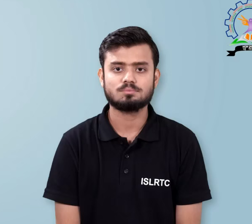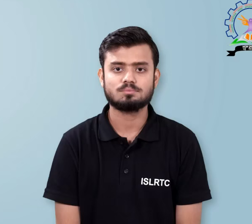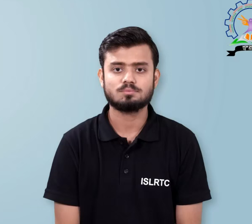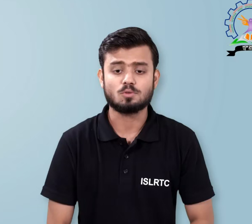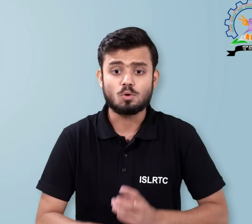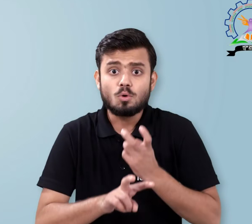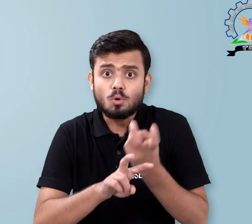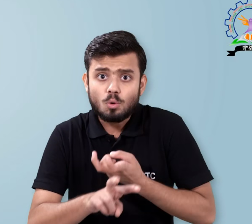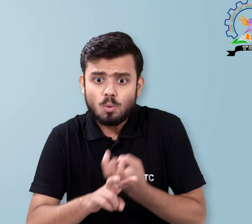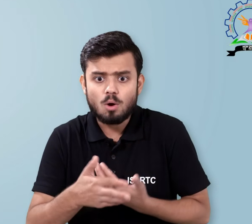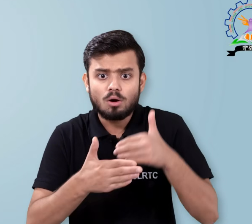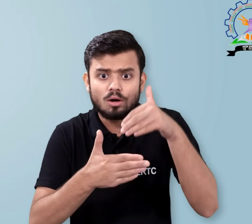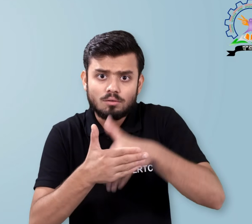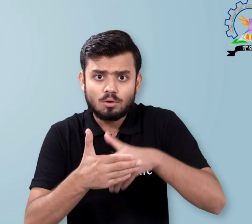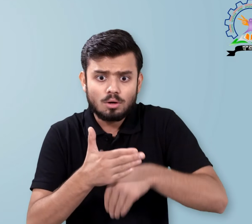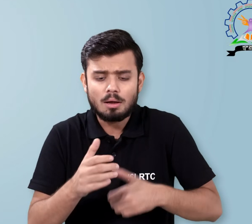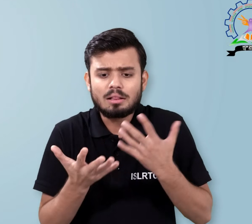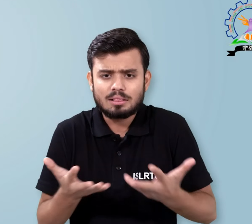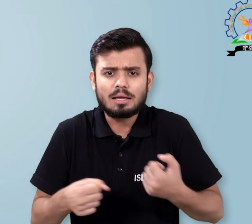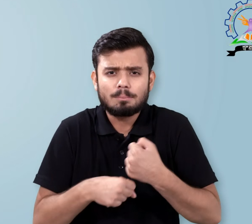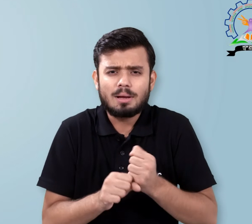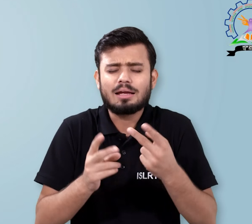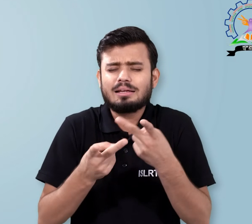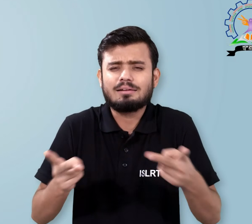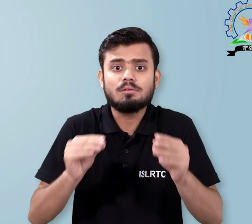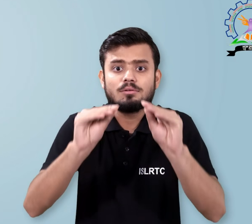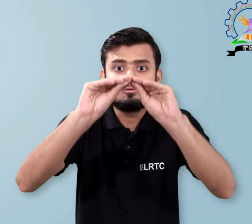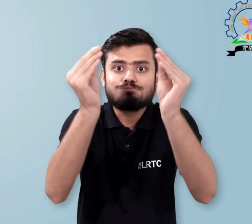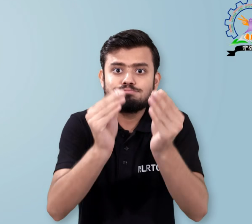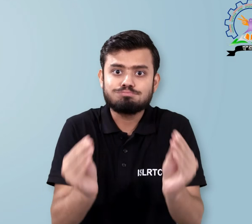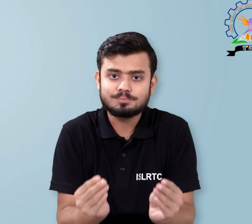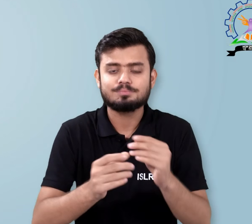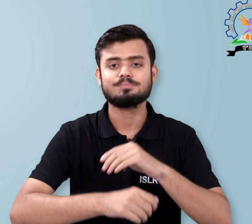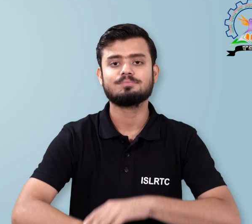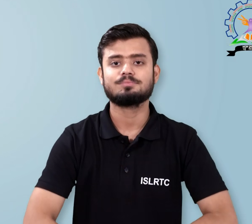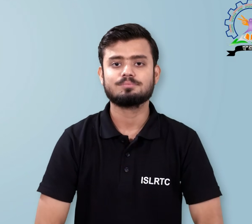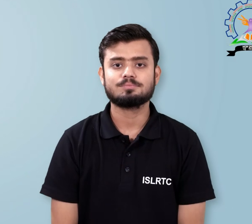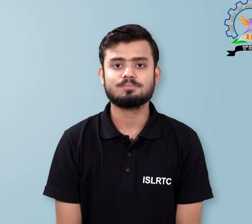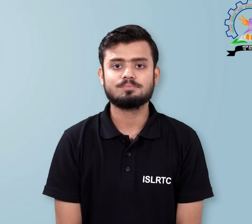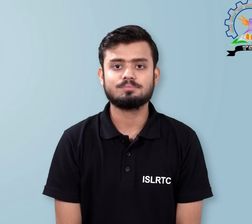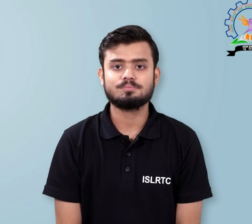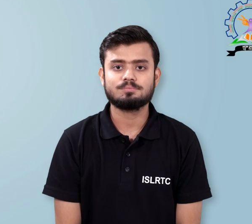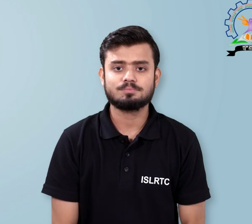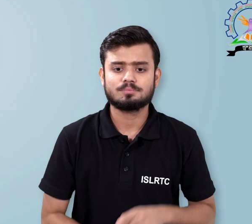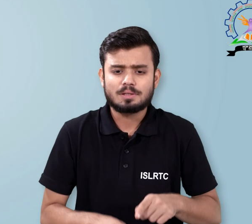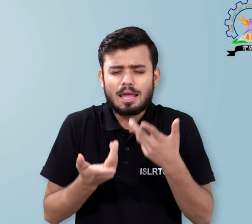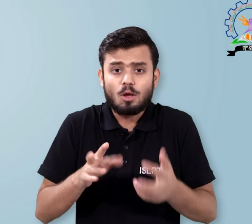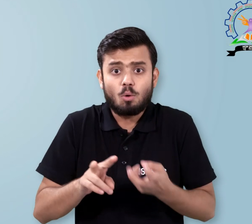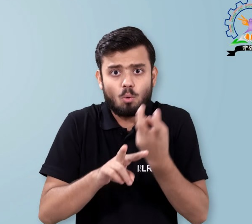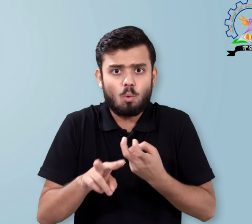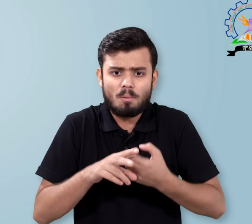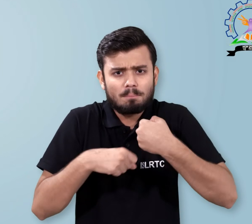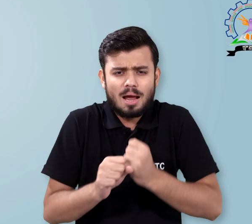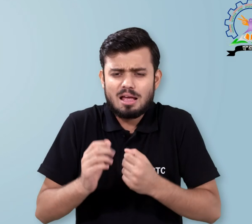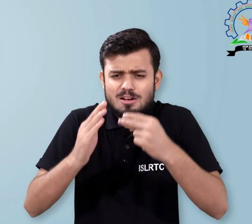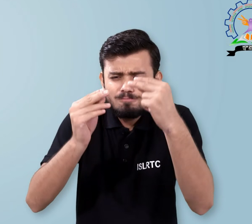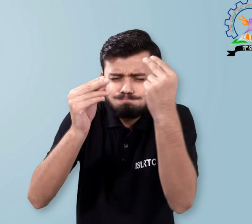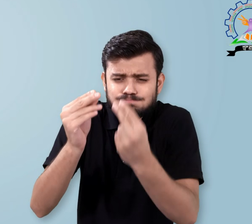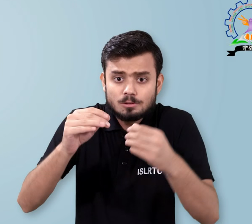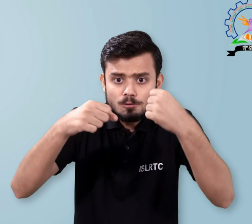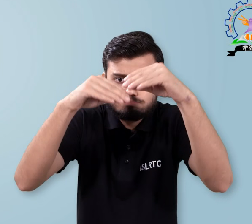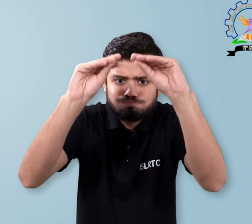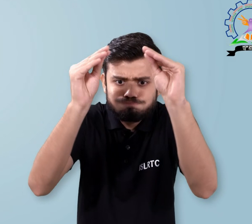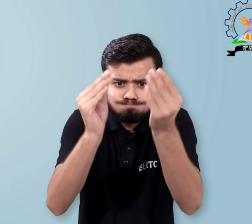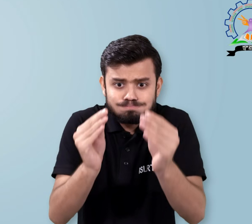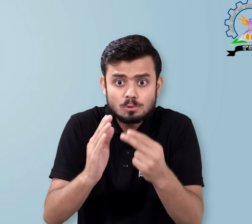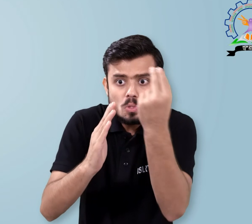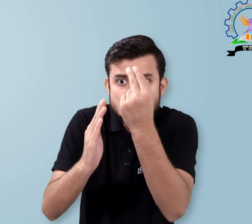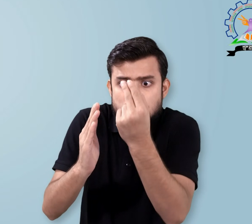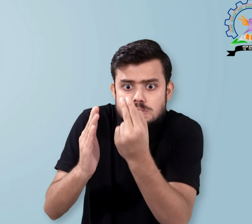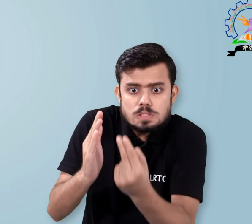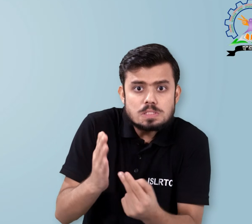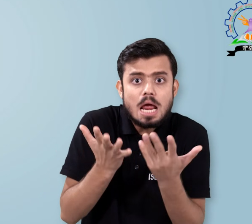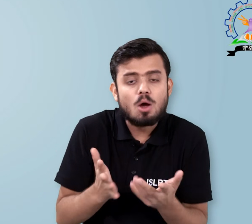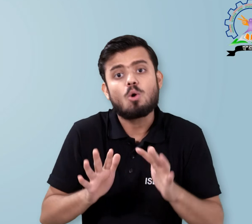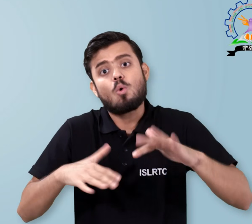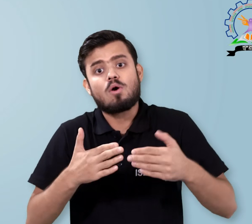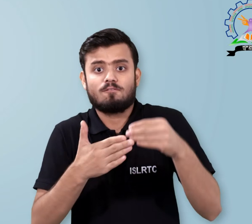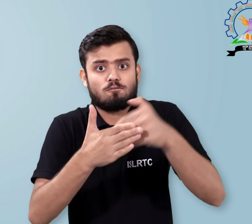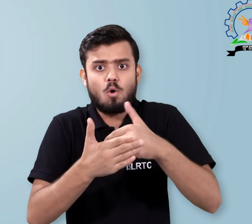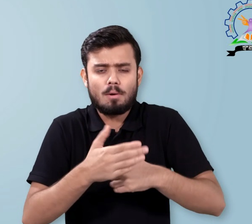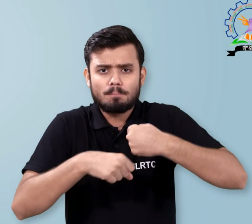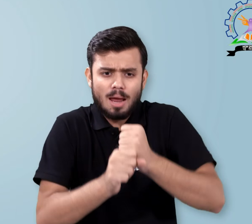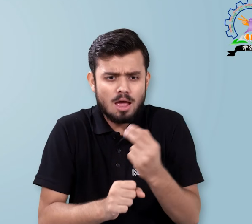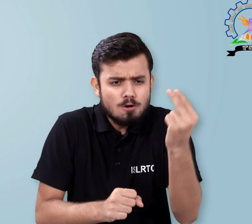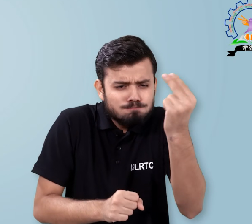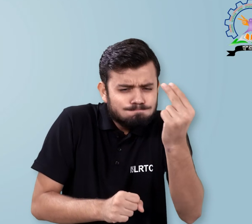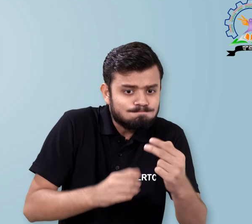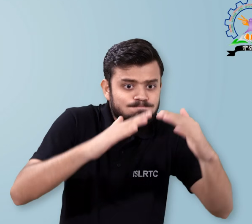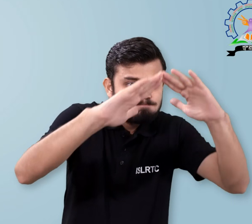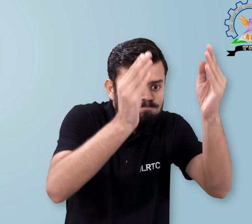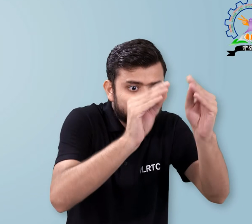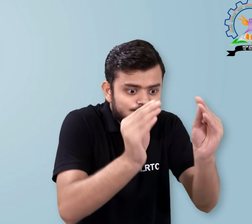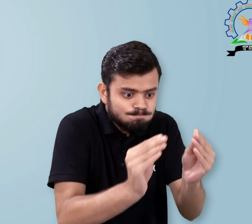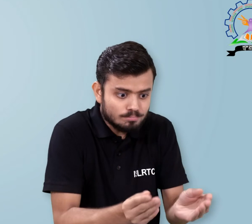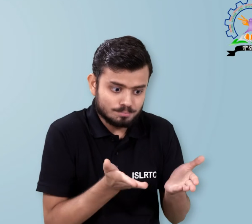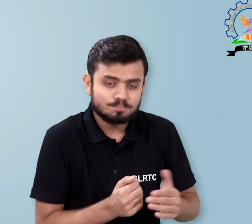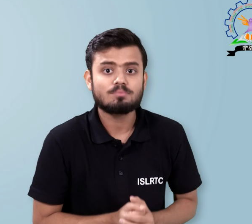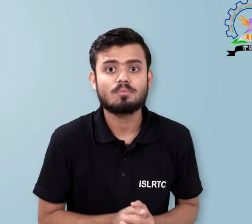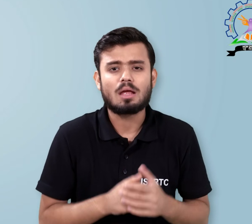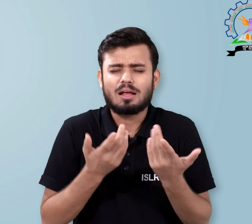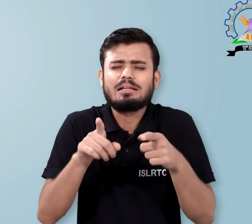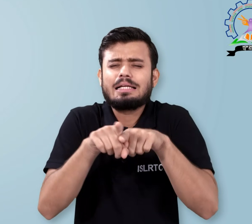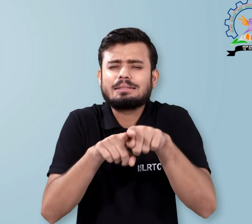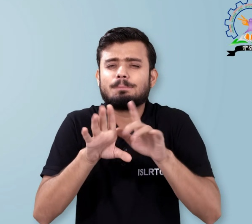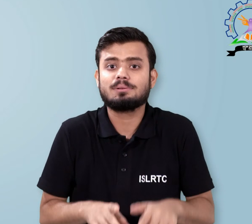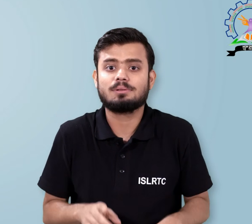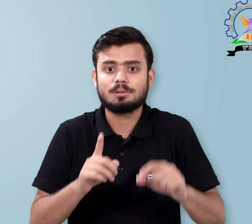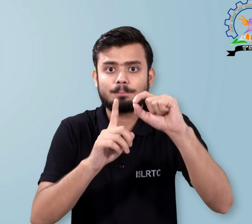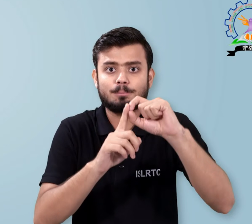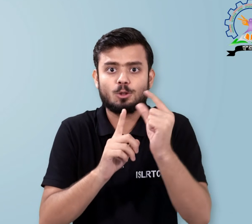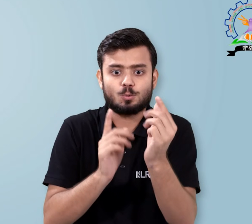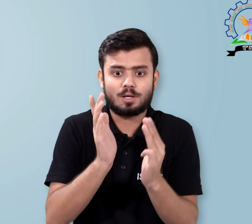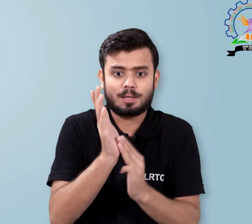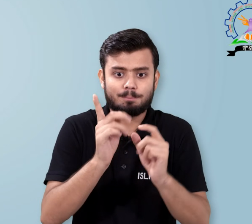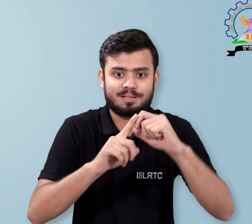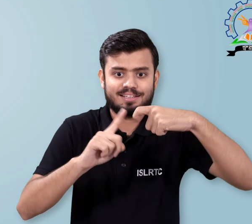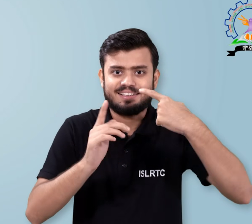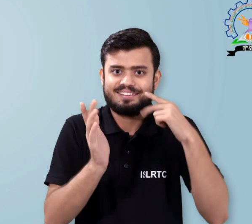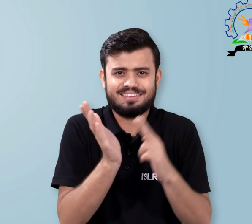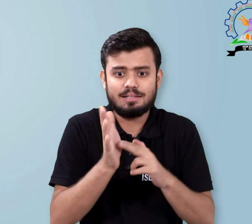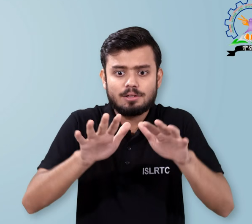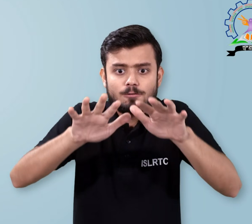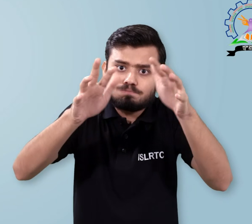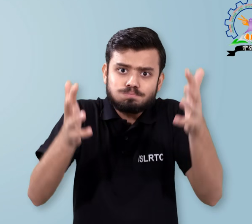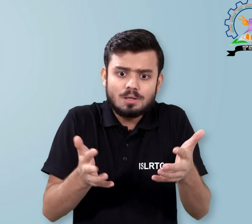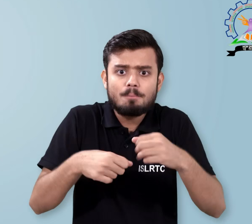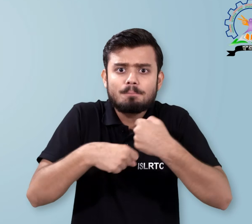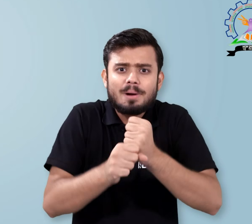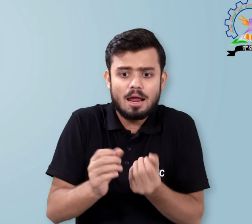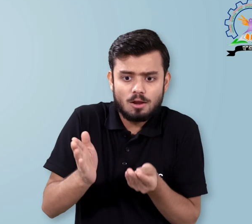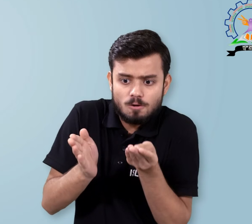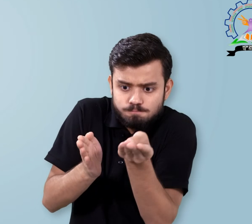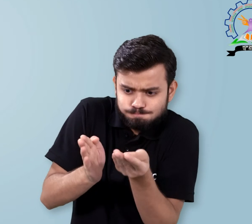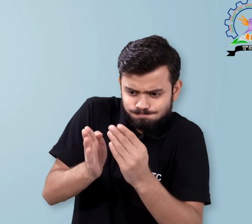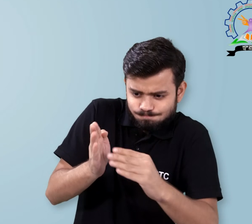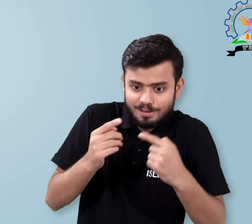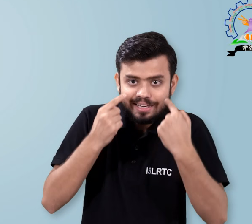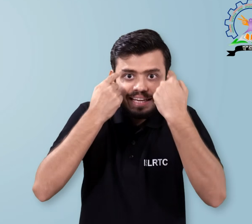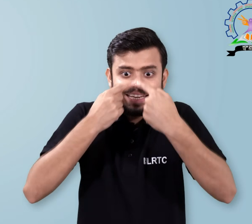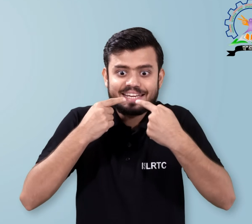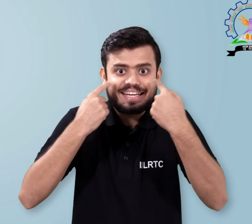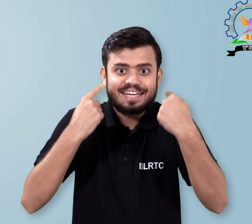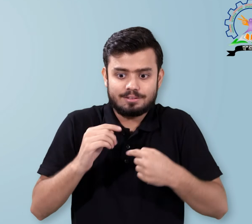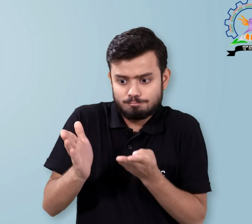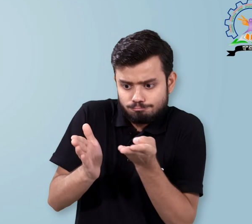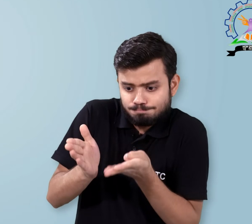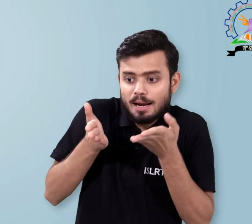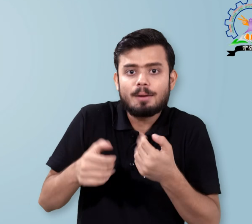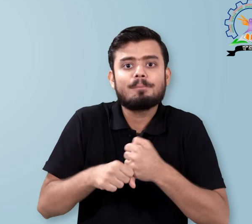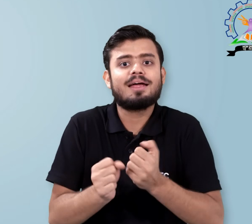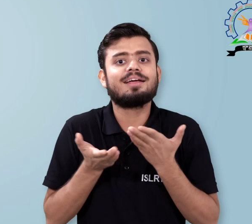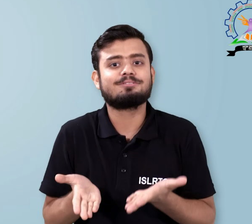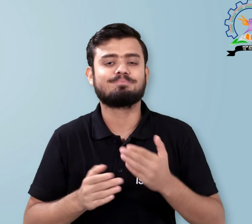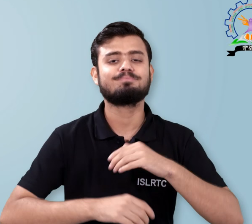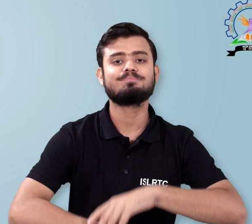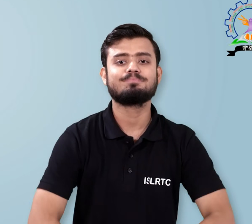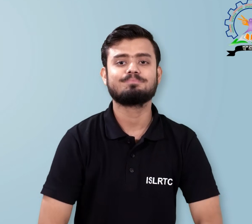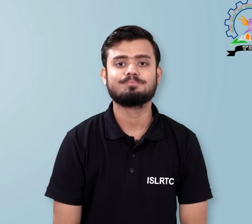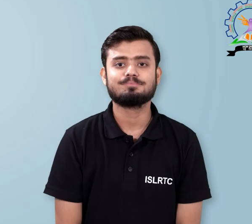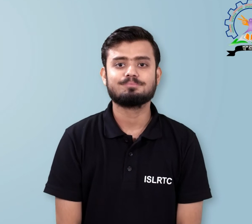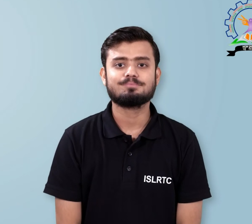Carve To cut (a hard material) in order to produce an object, design.